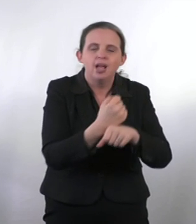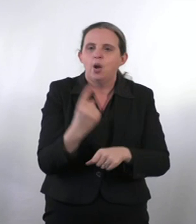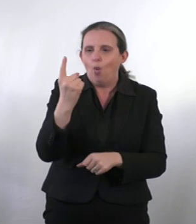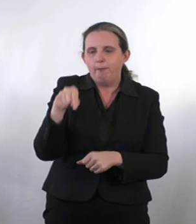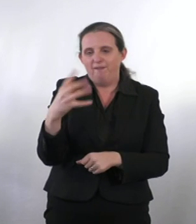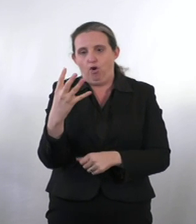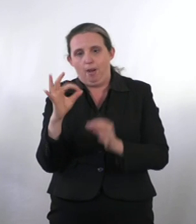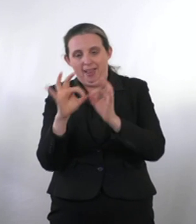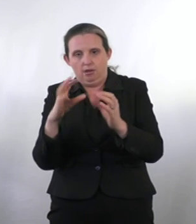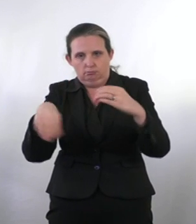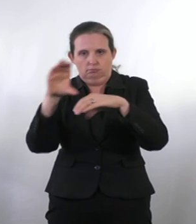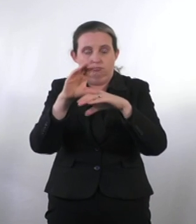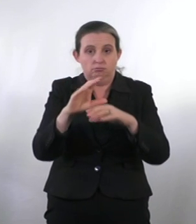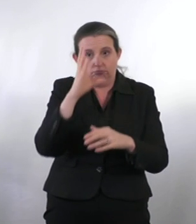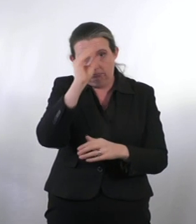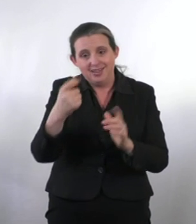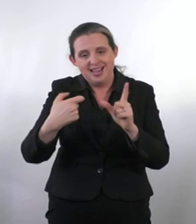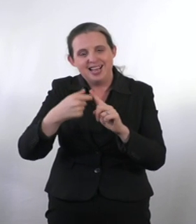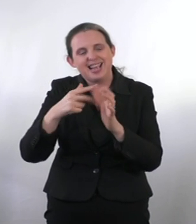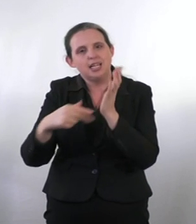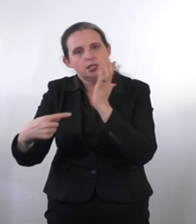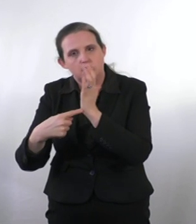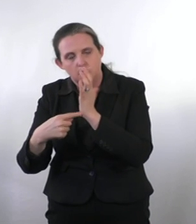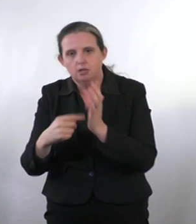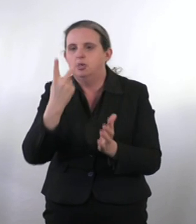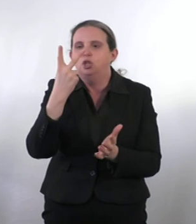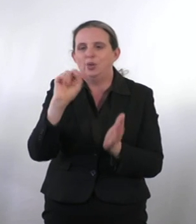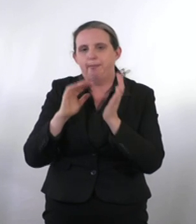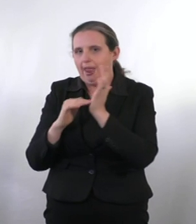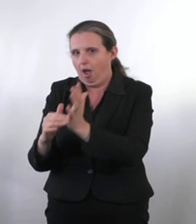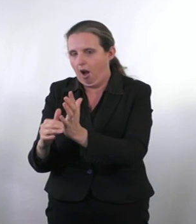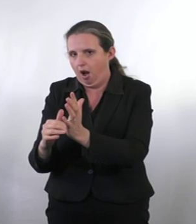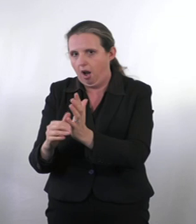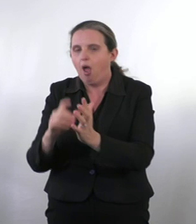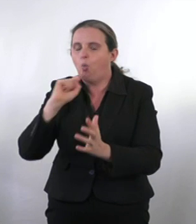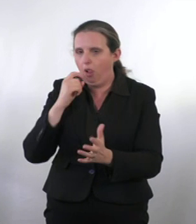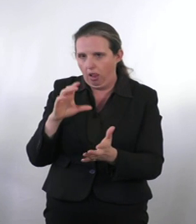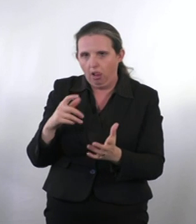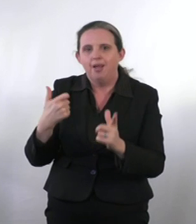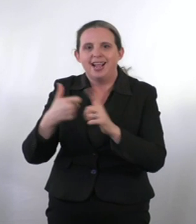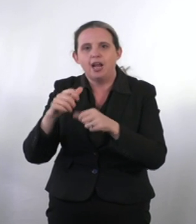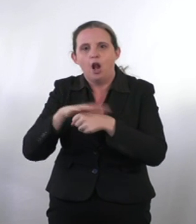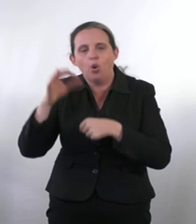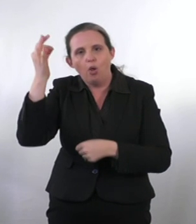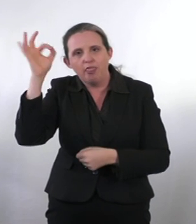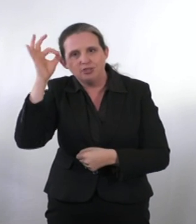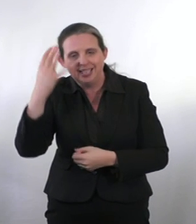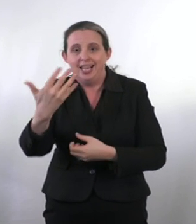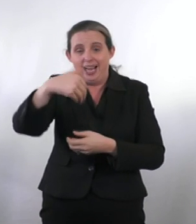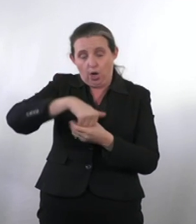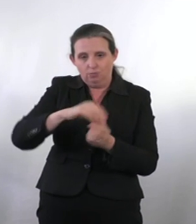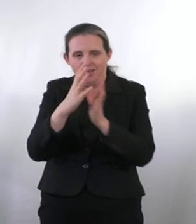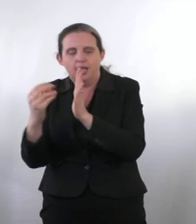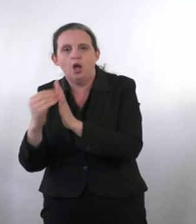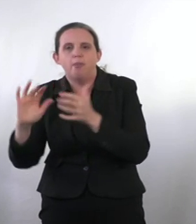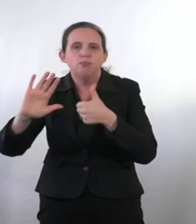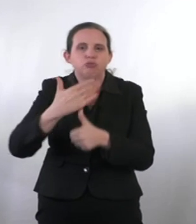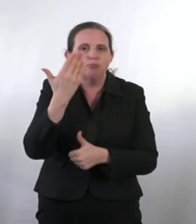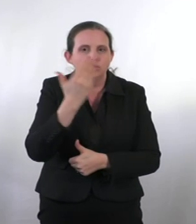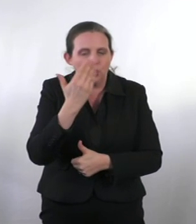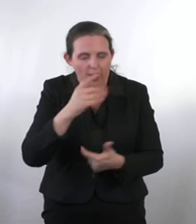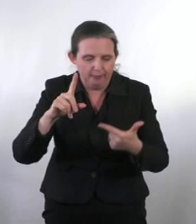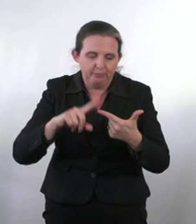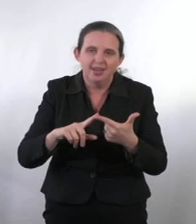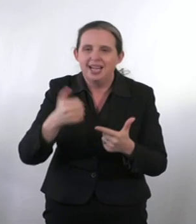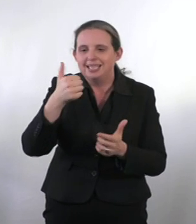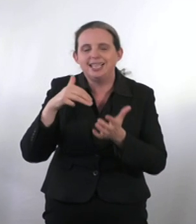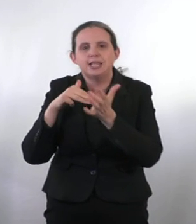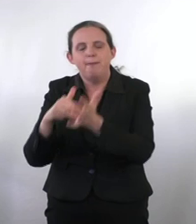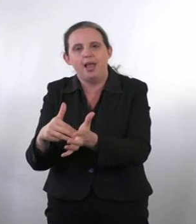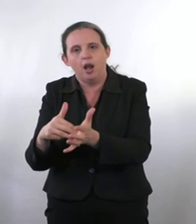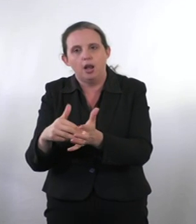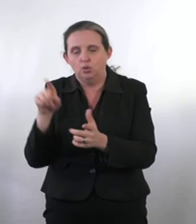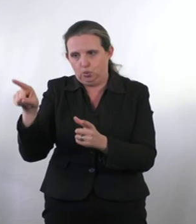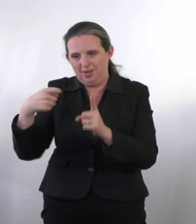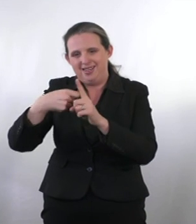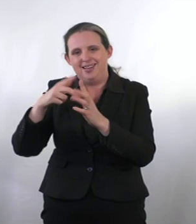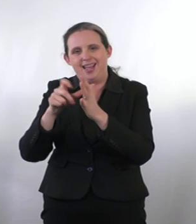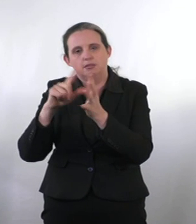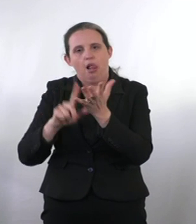In Kent, £20 million is going to the local authority, including for West Kingsdown Church of England Primary School, and nearly £6 million is going to Kemnal Academies Trust.